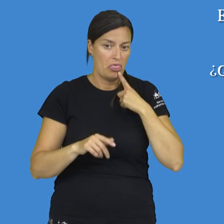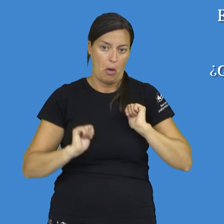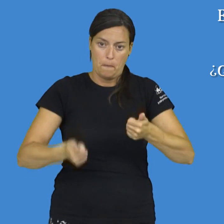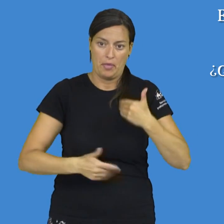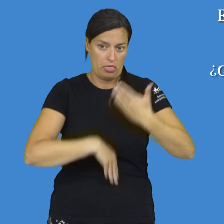empezar